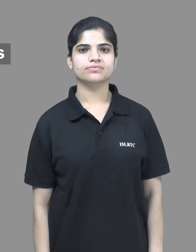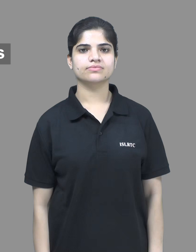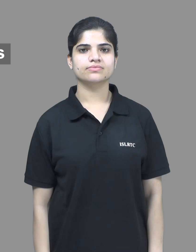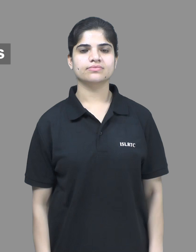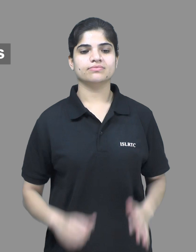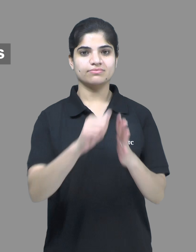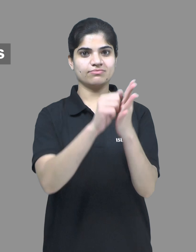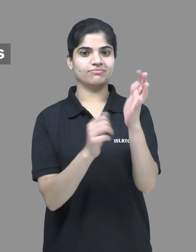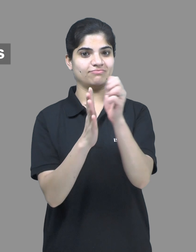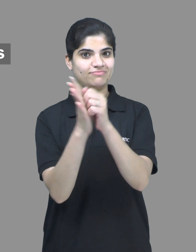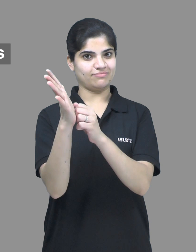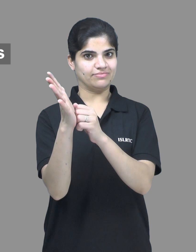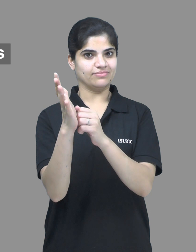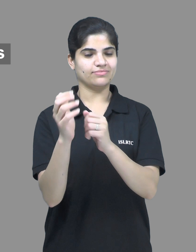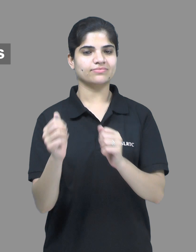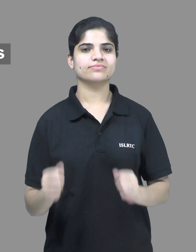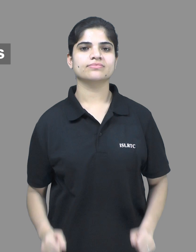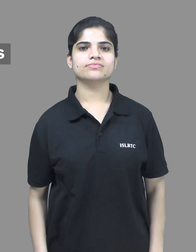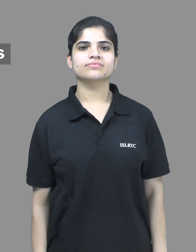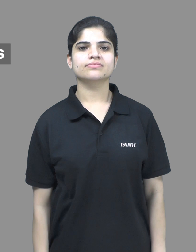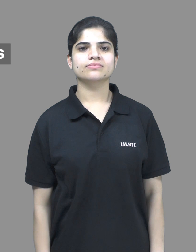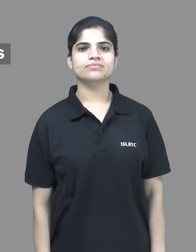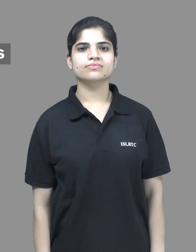Gloves